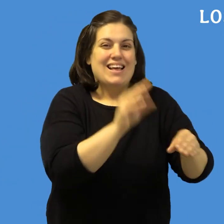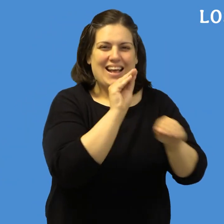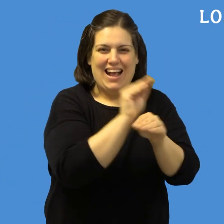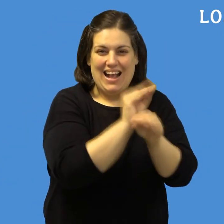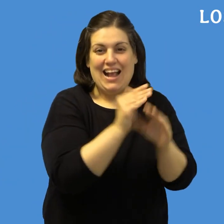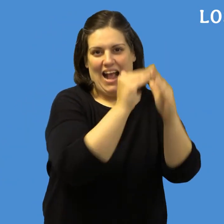cuidar